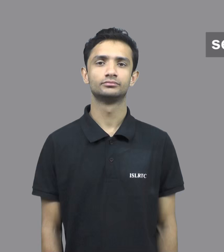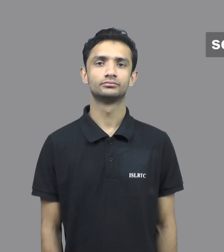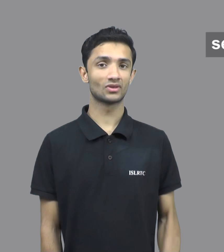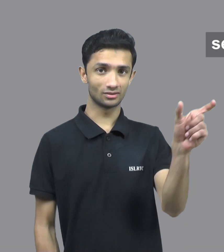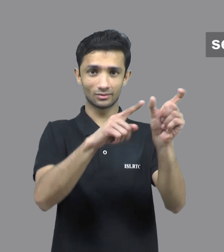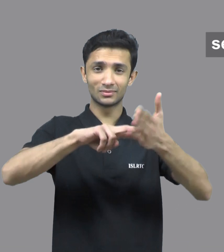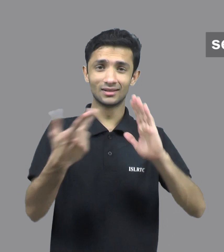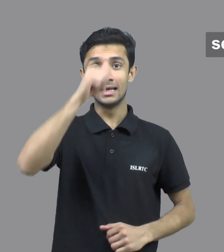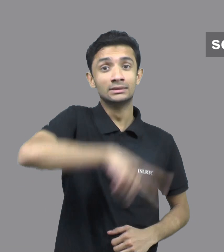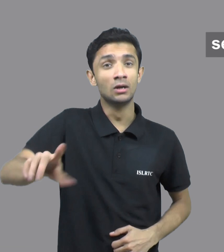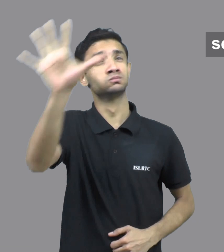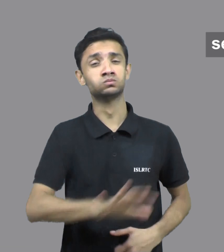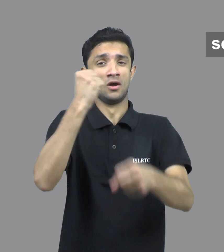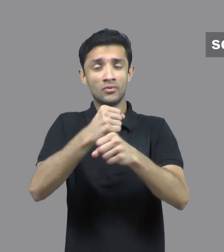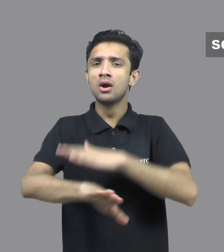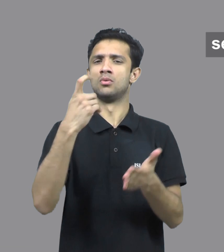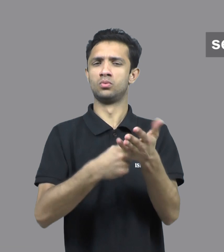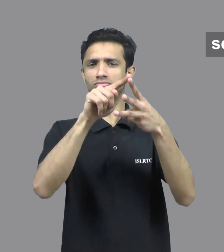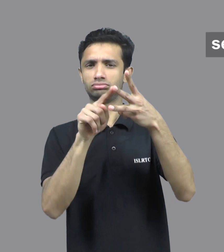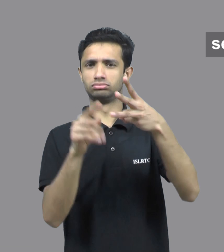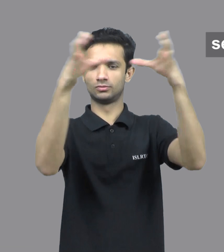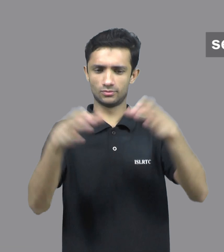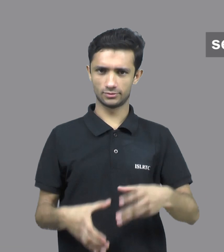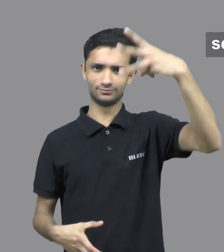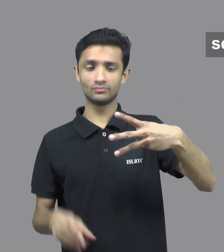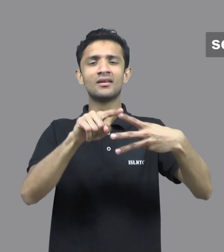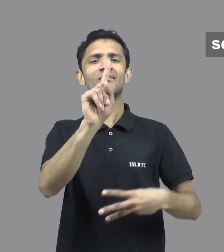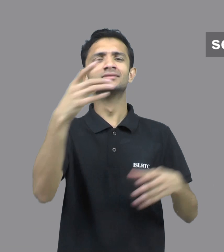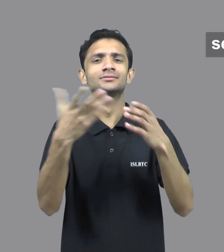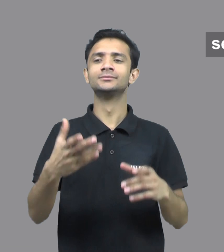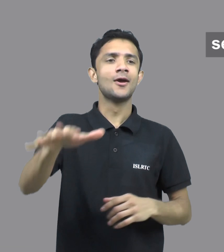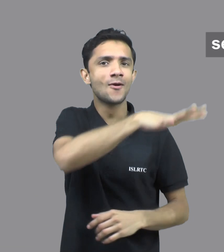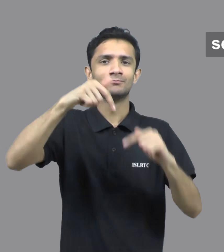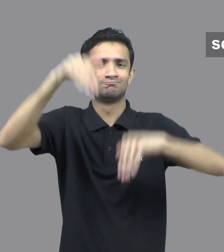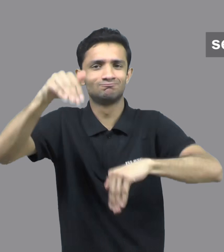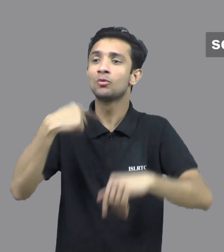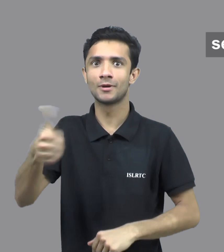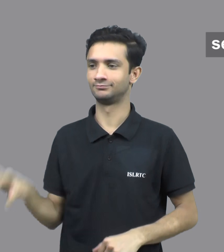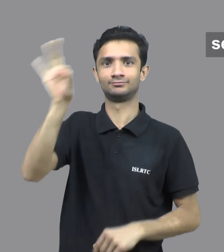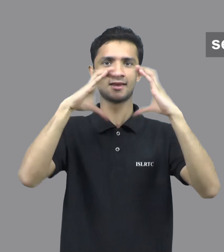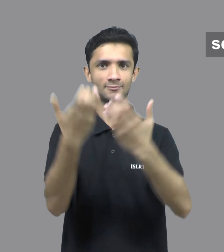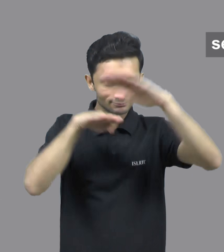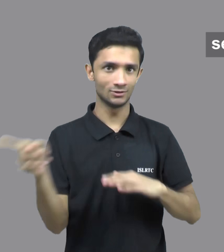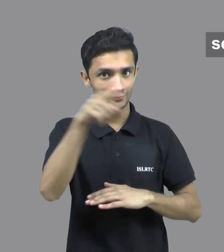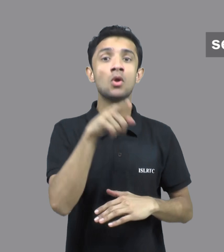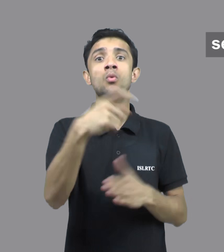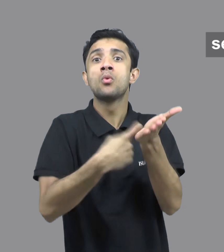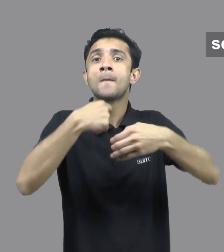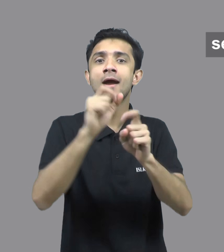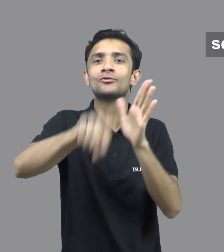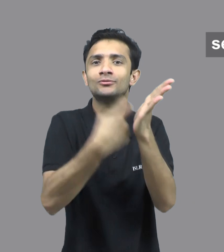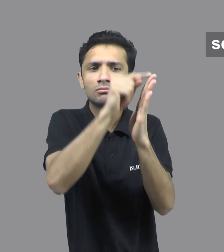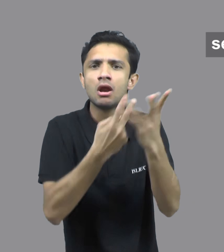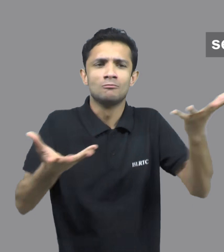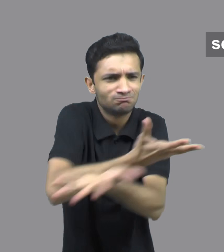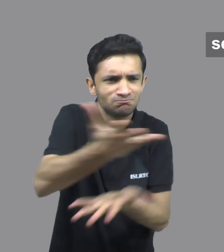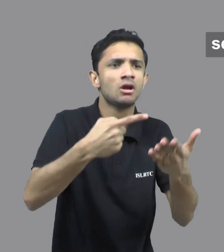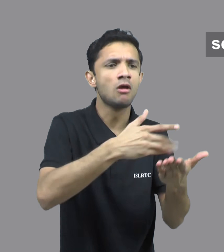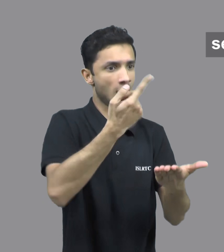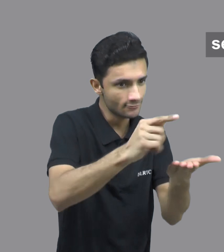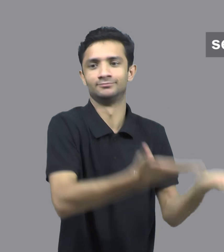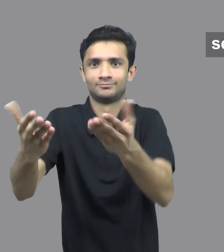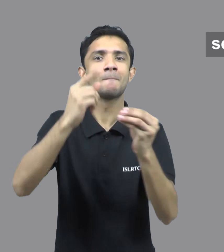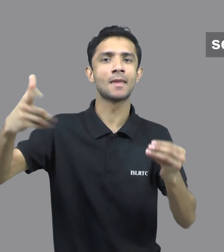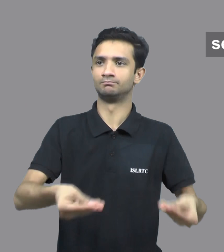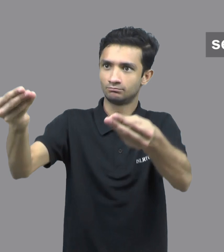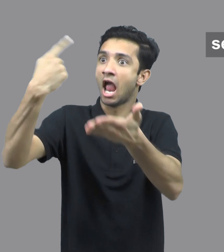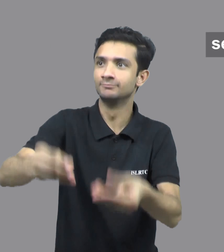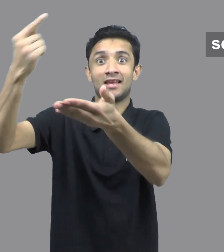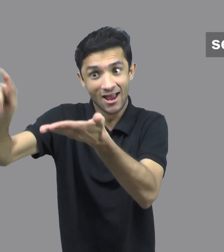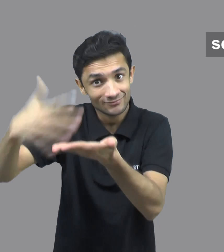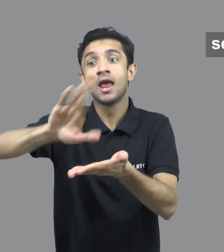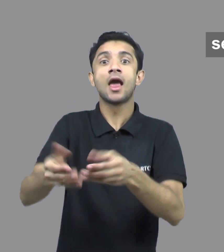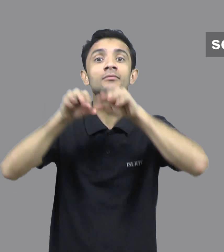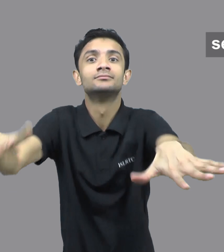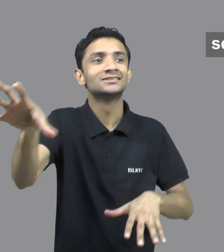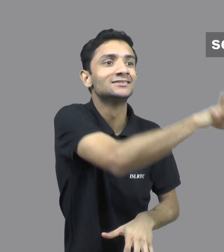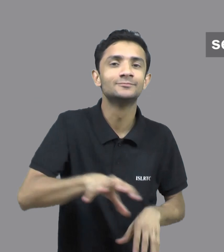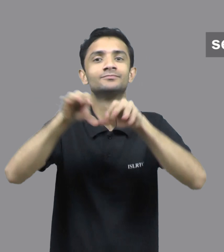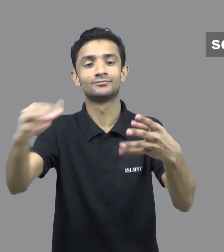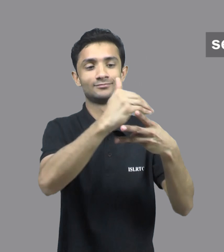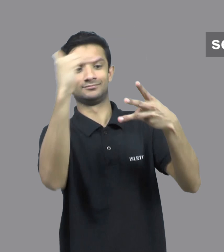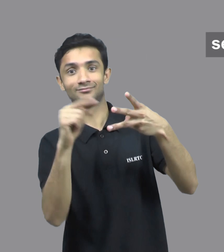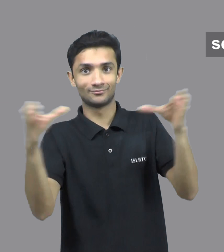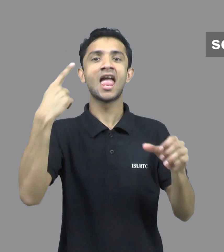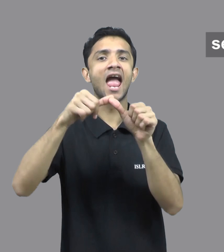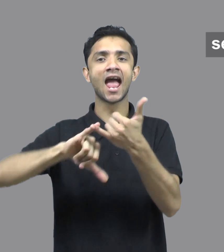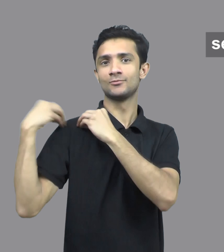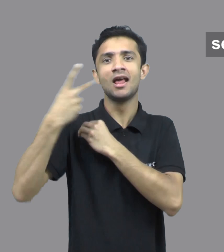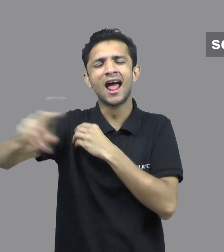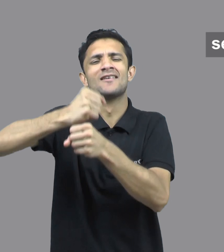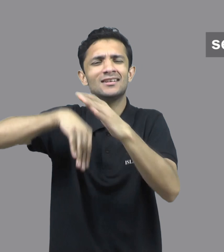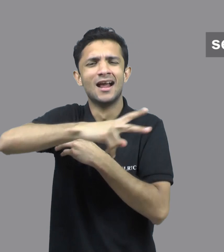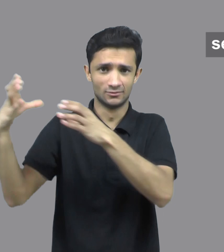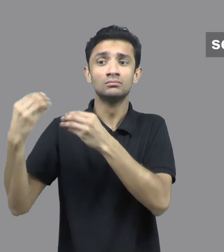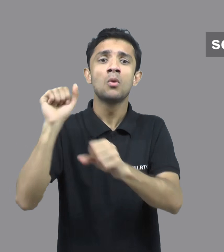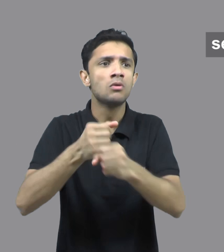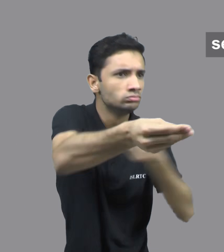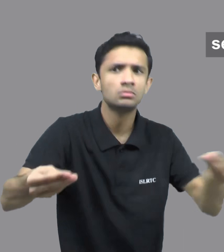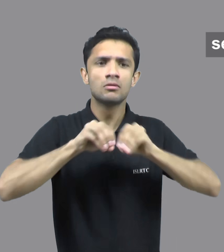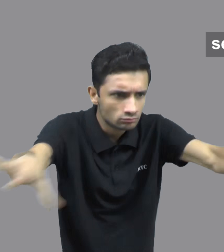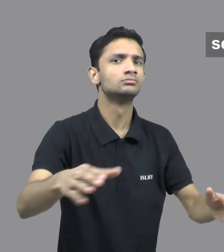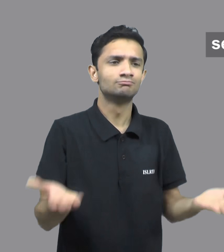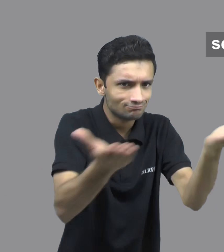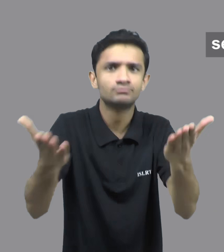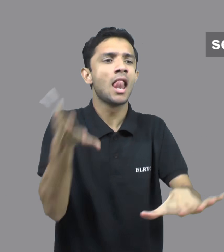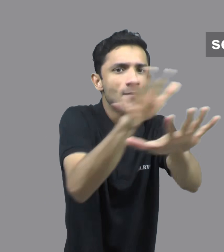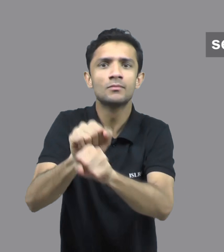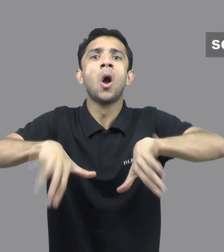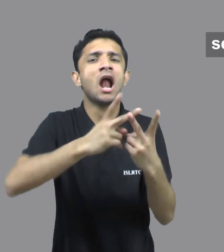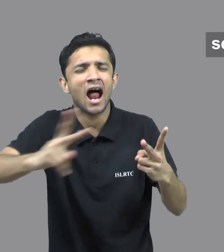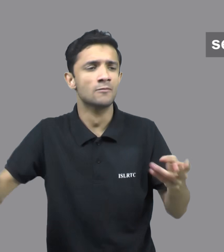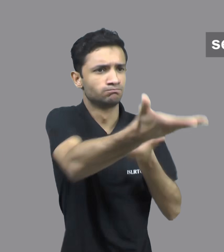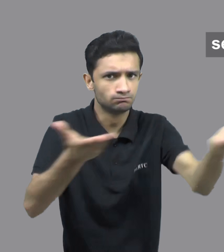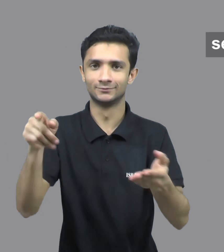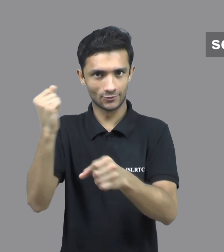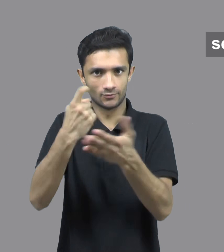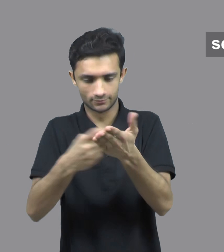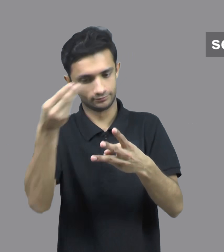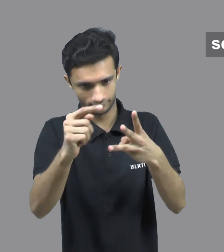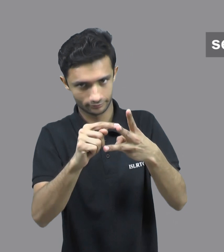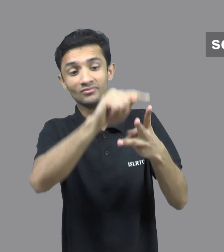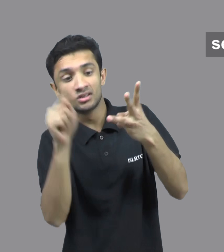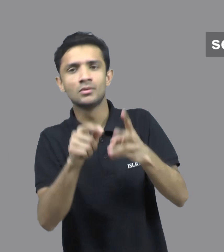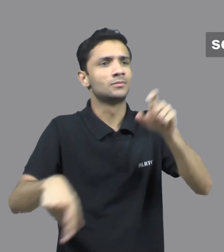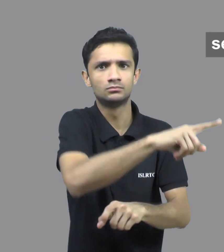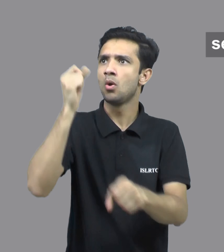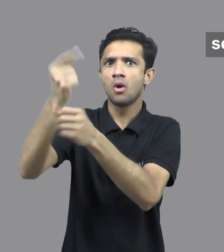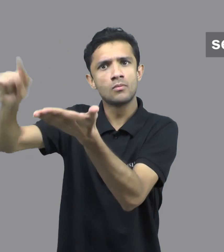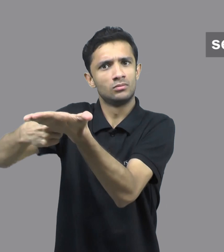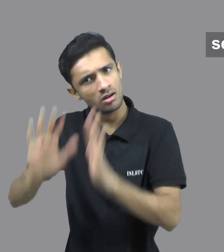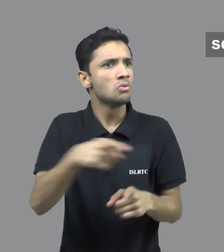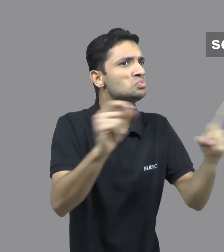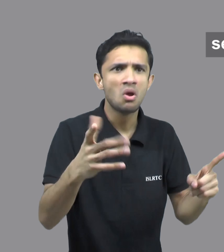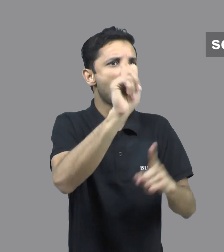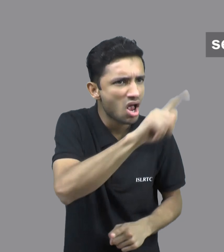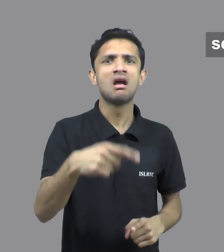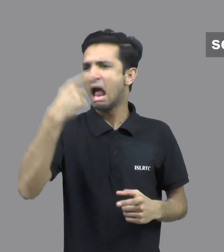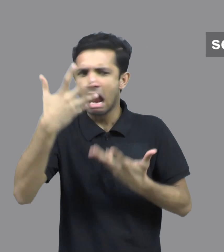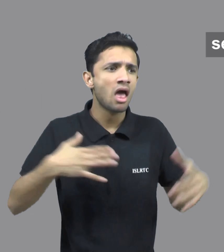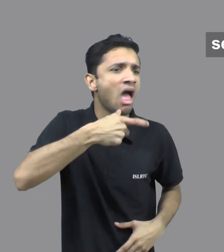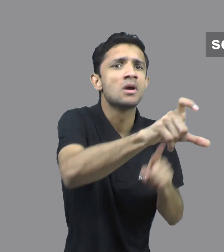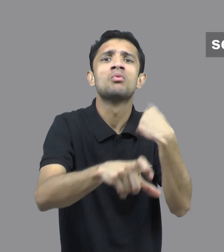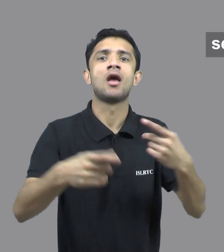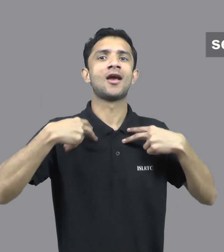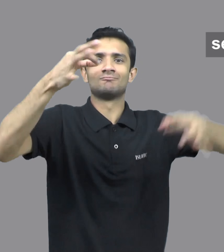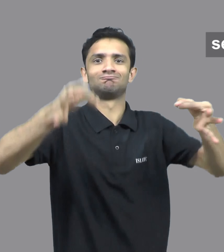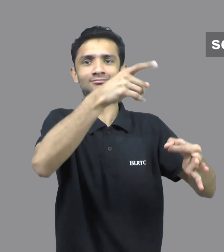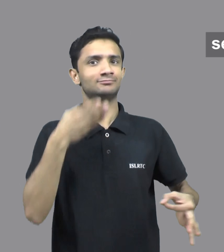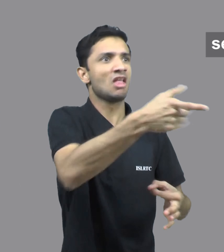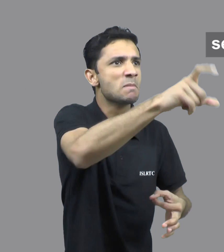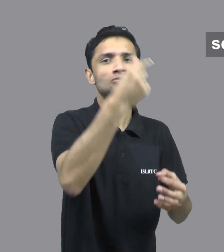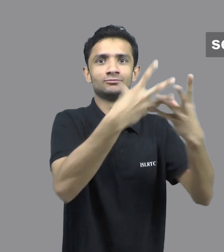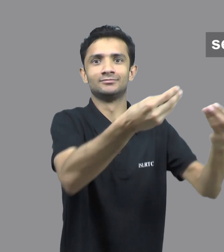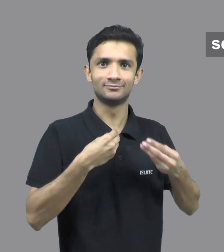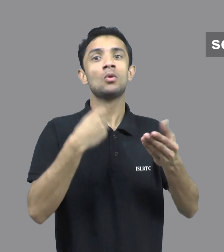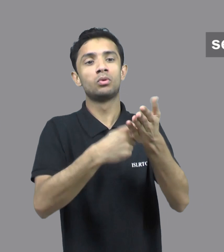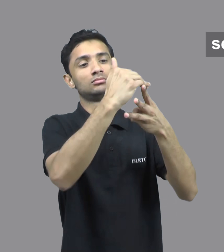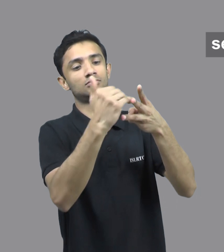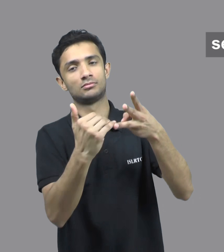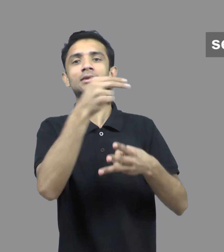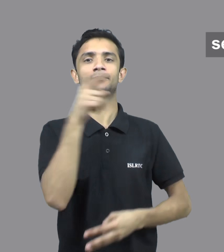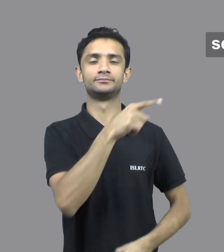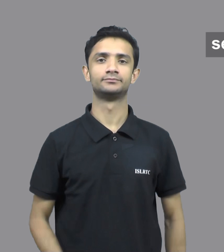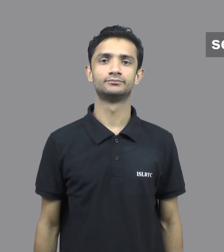Separation of Power